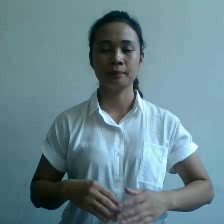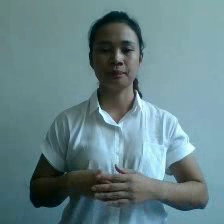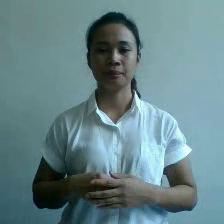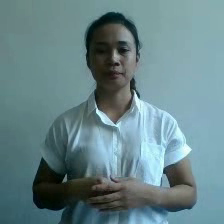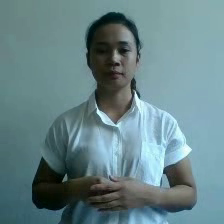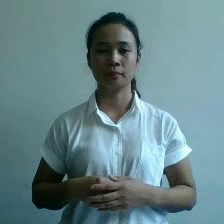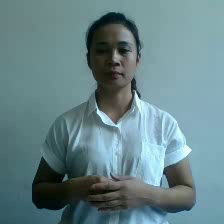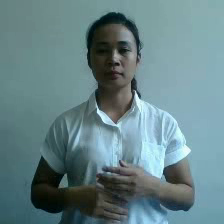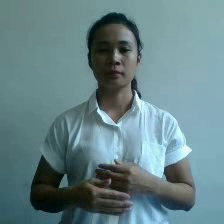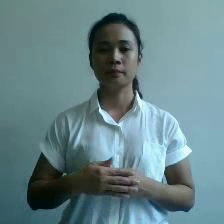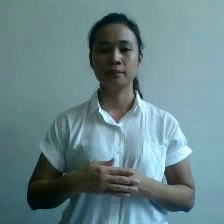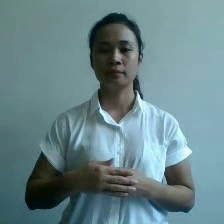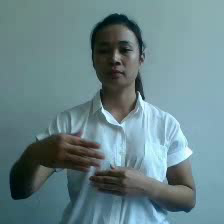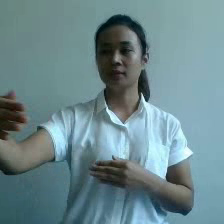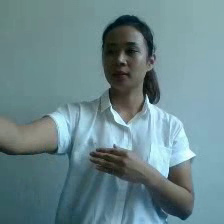Xa